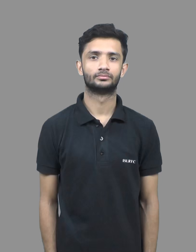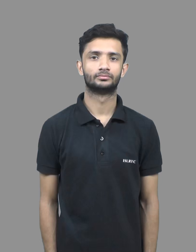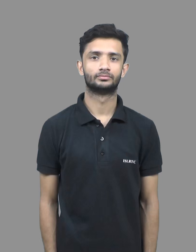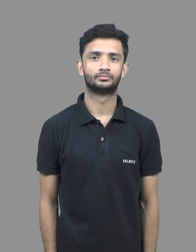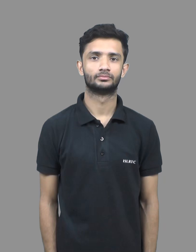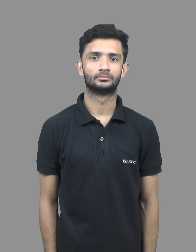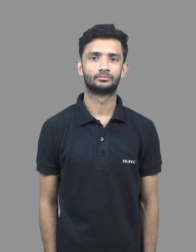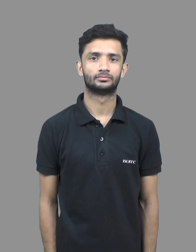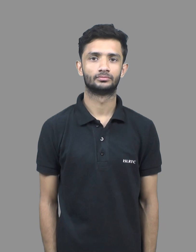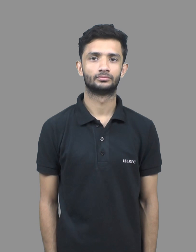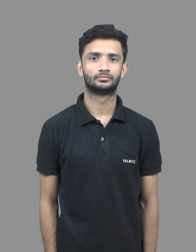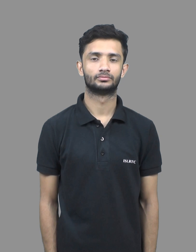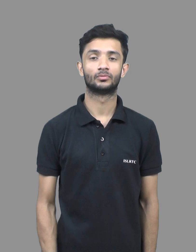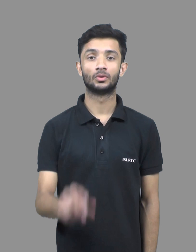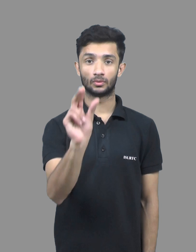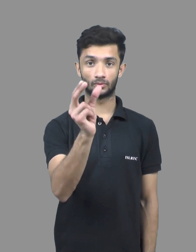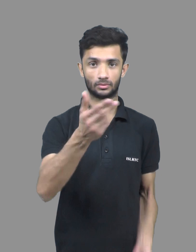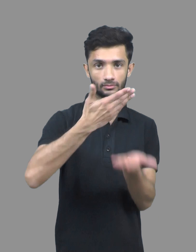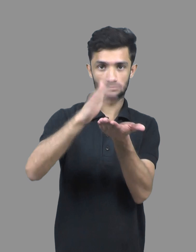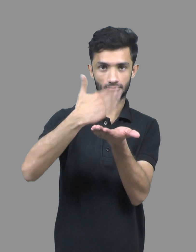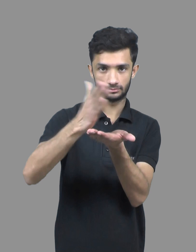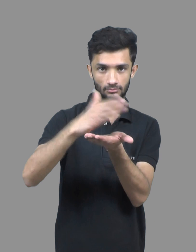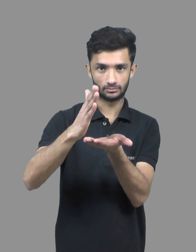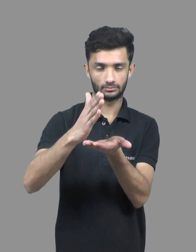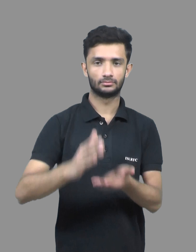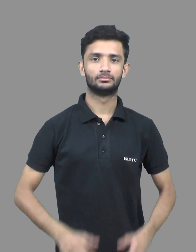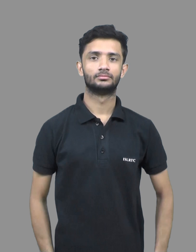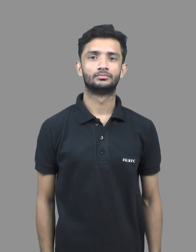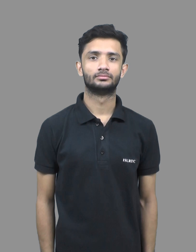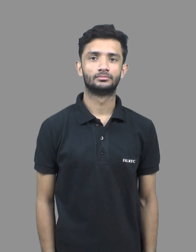Table Tennis